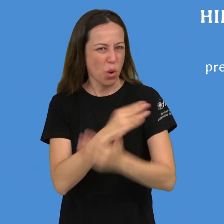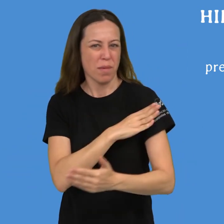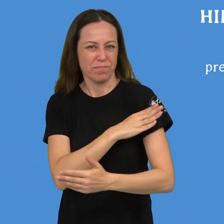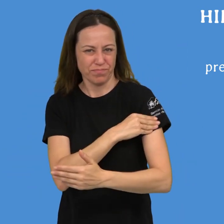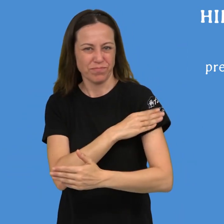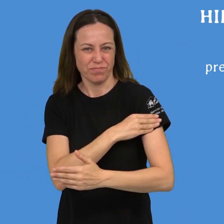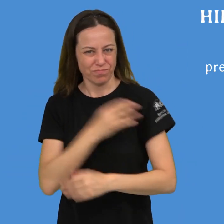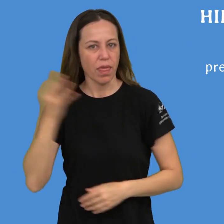tensión